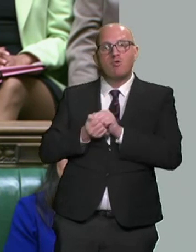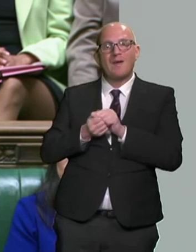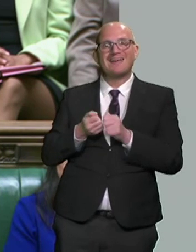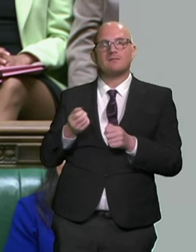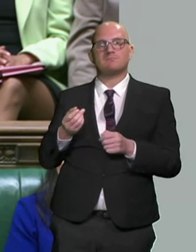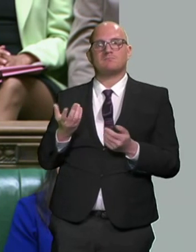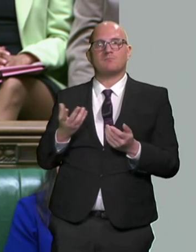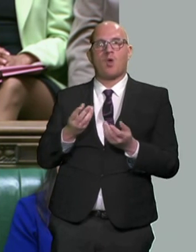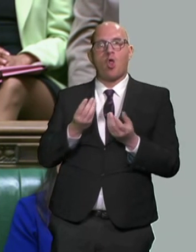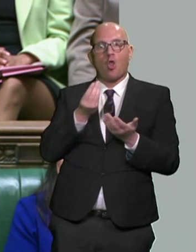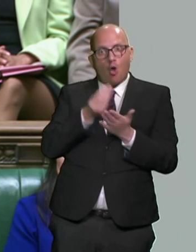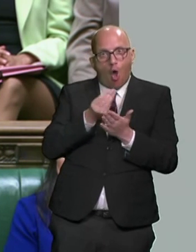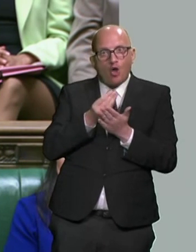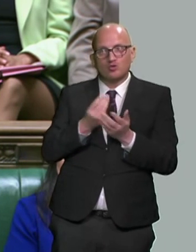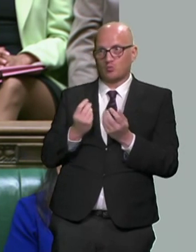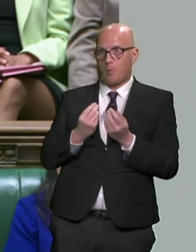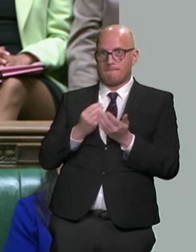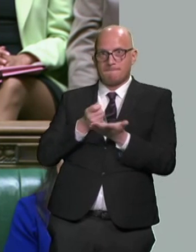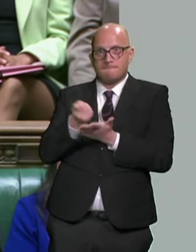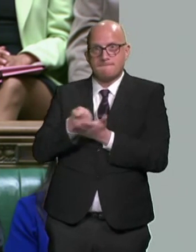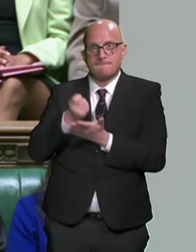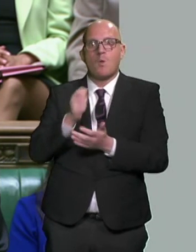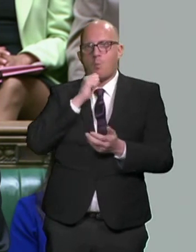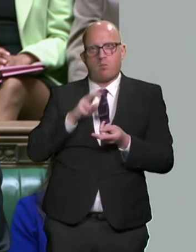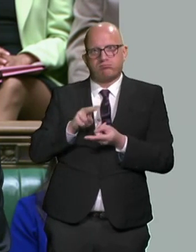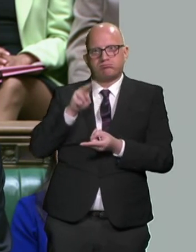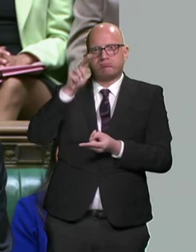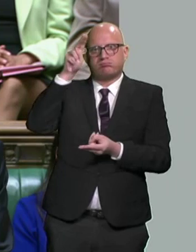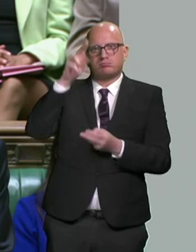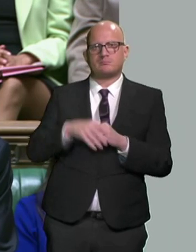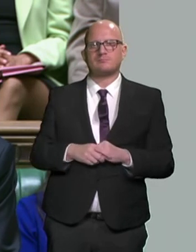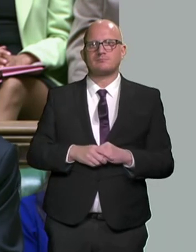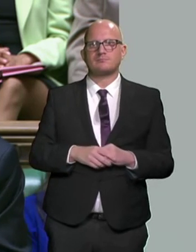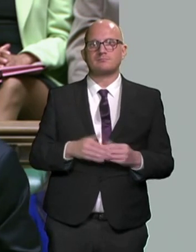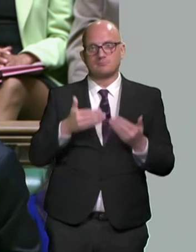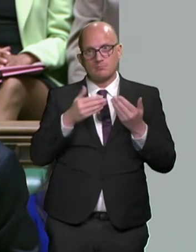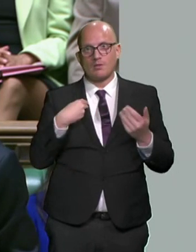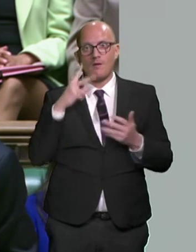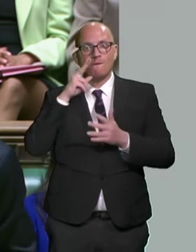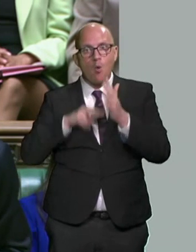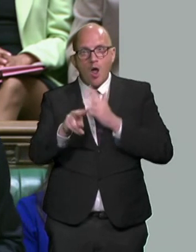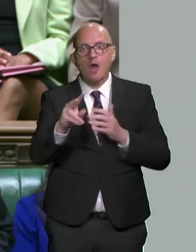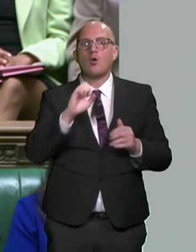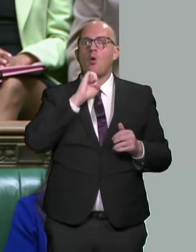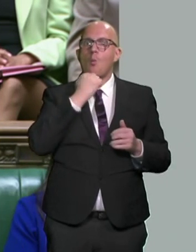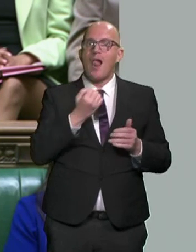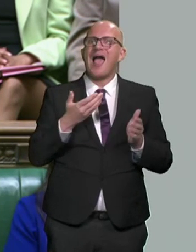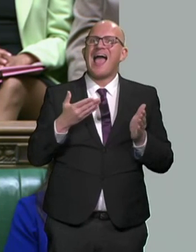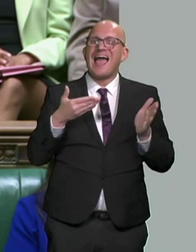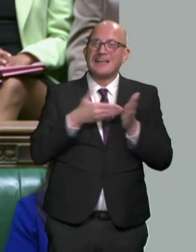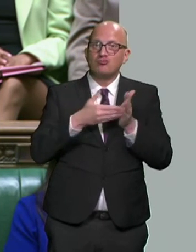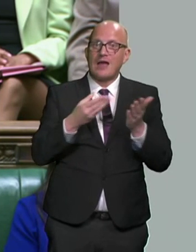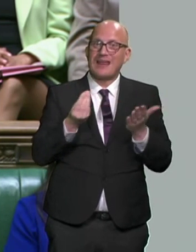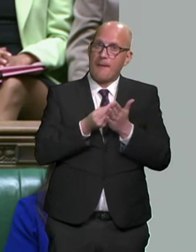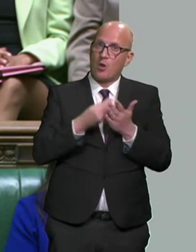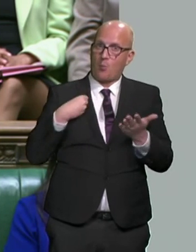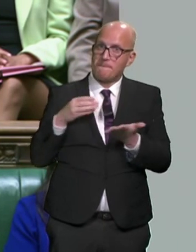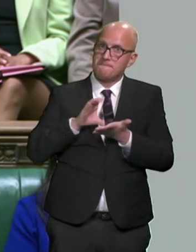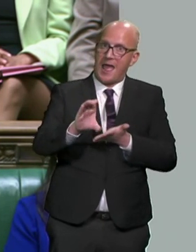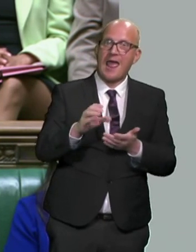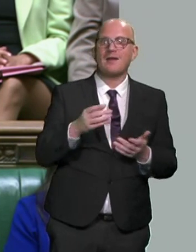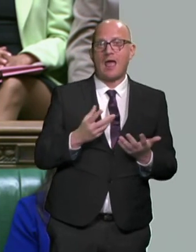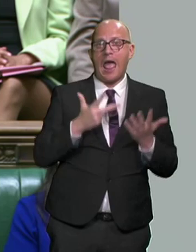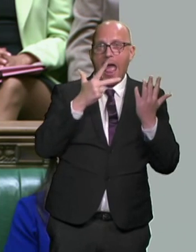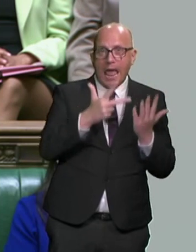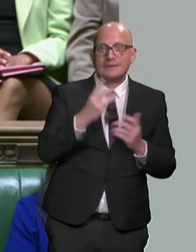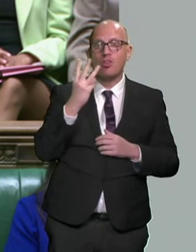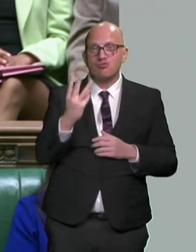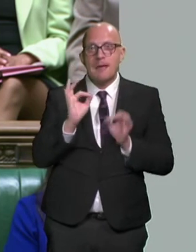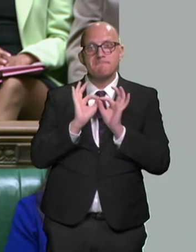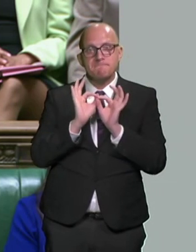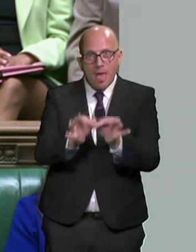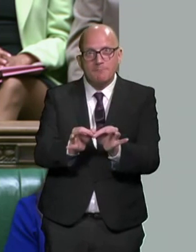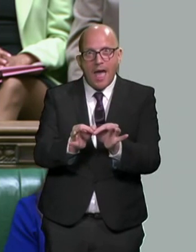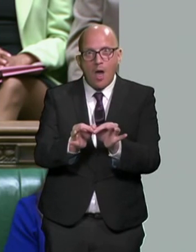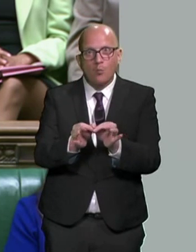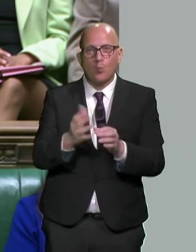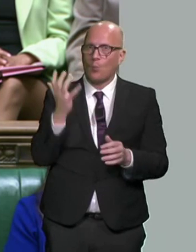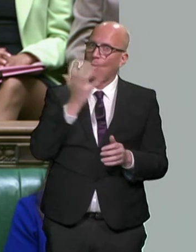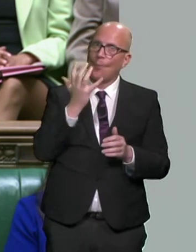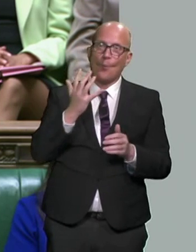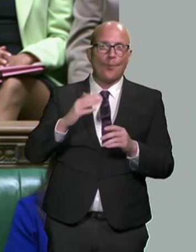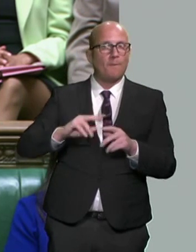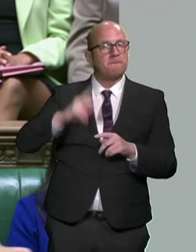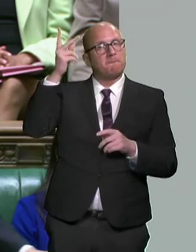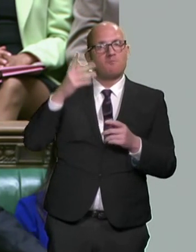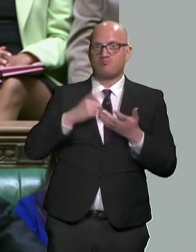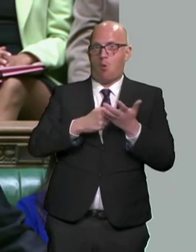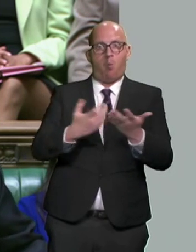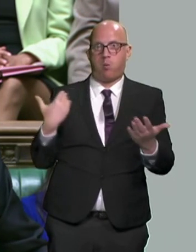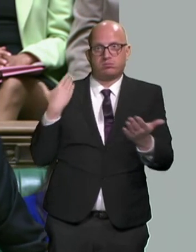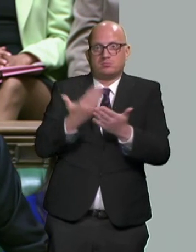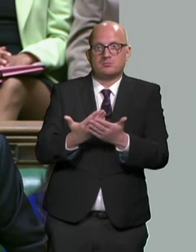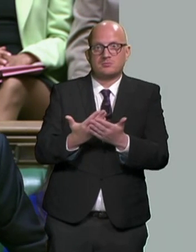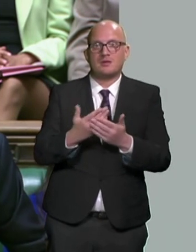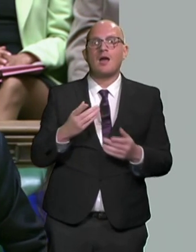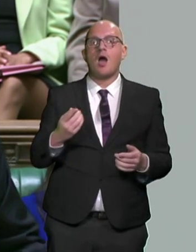In the next financial year, we are forecast to spend £83 billion on debt interest—the highest on record and almost four times the amount we spent last year.